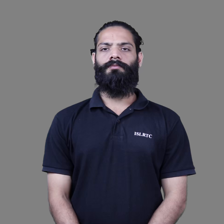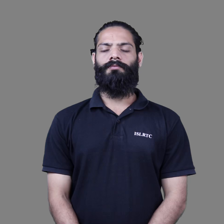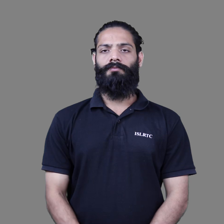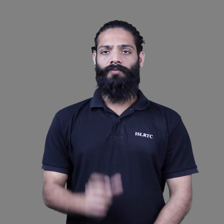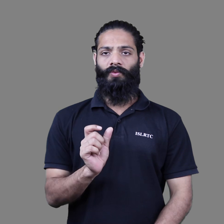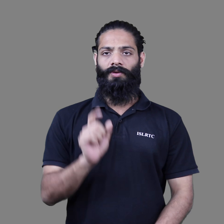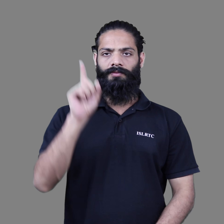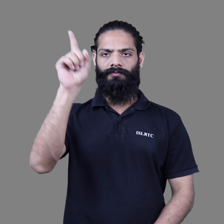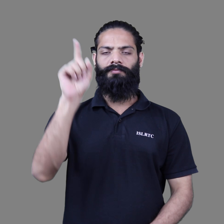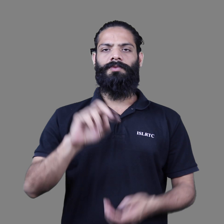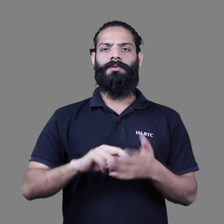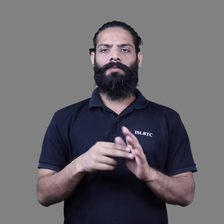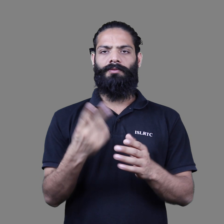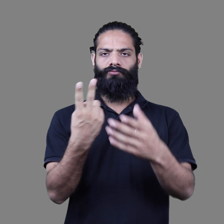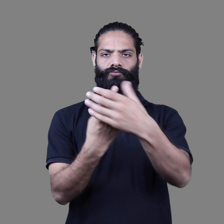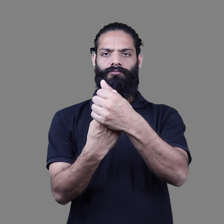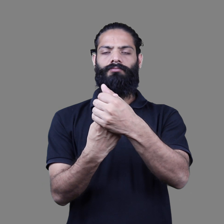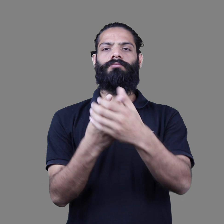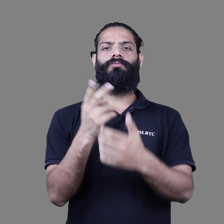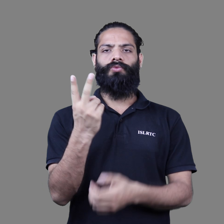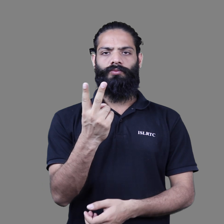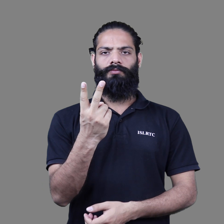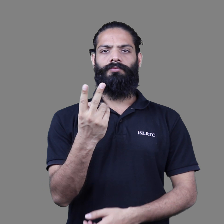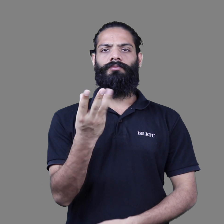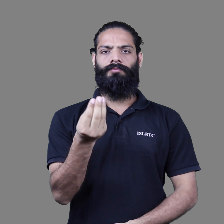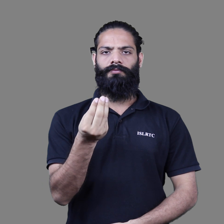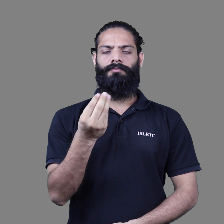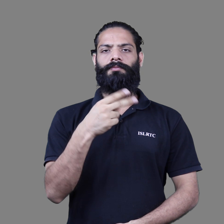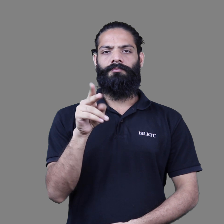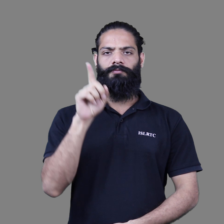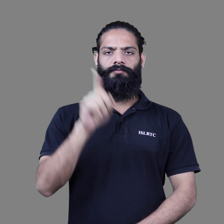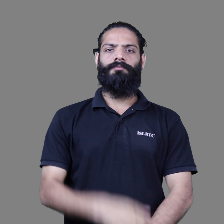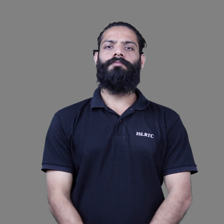Coupled